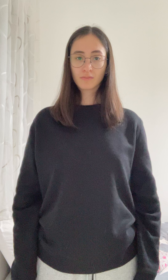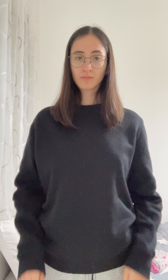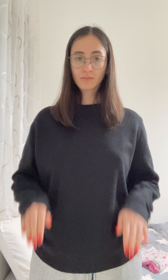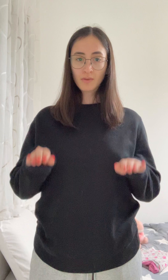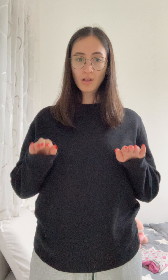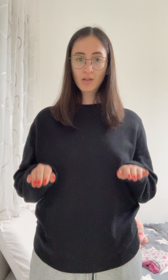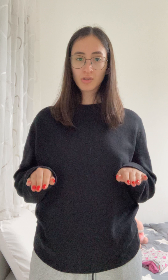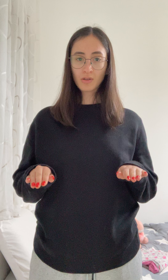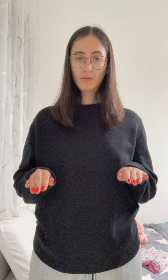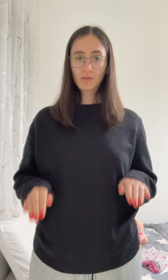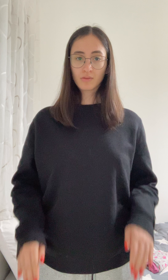לשבת